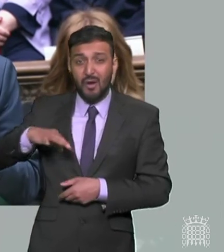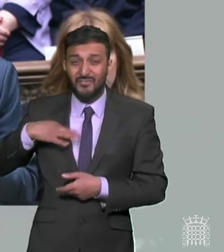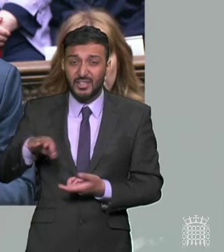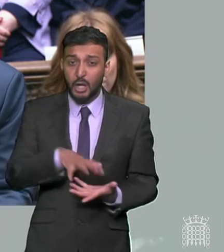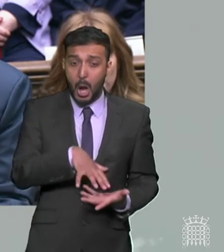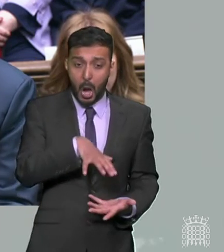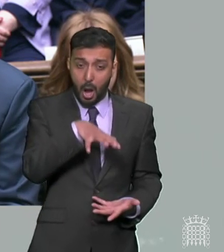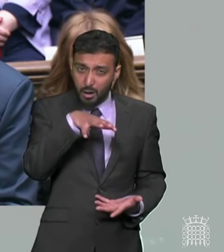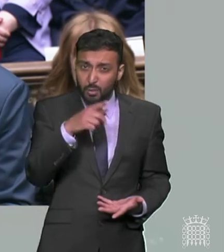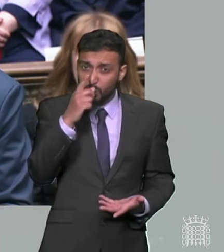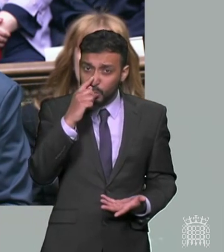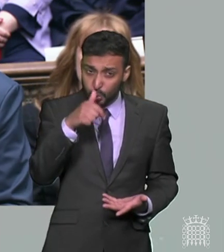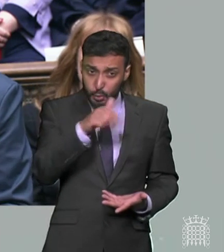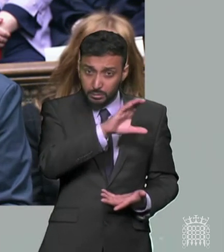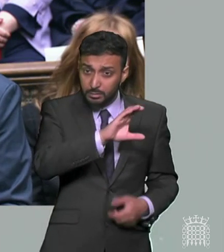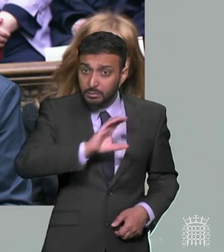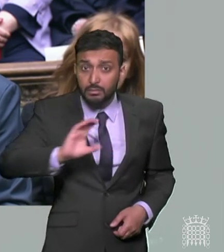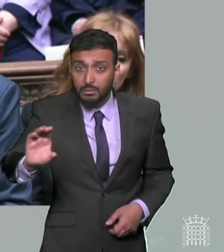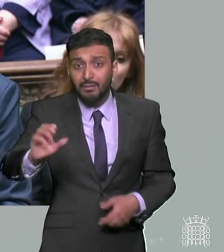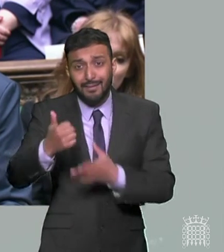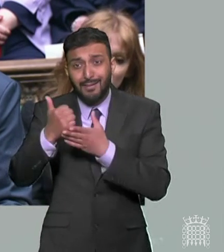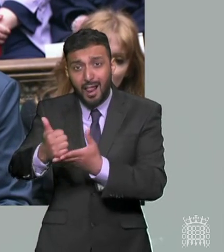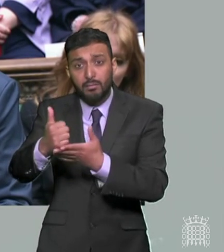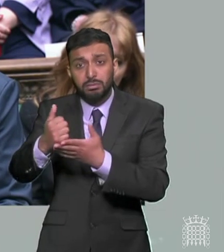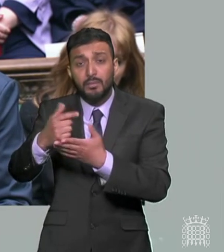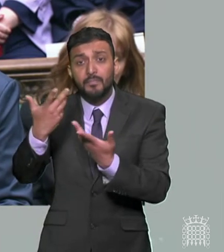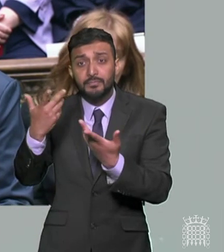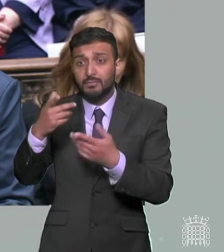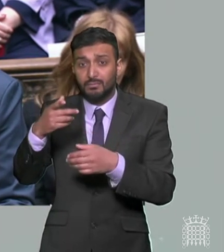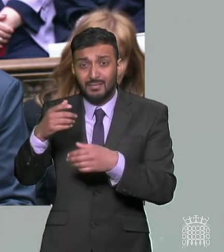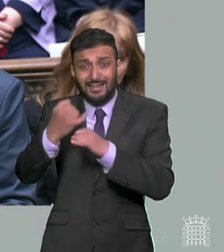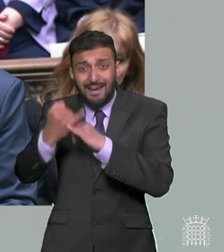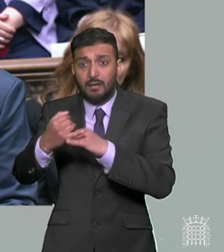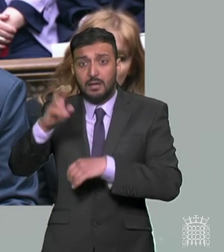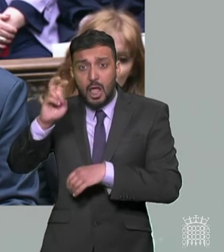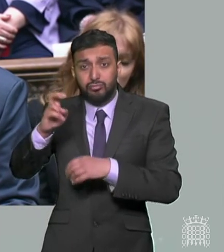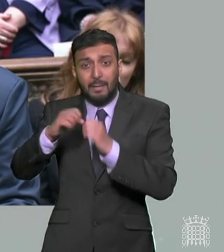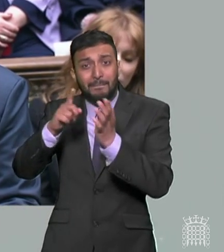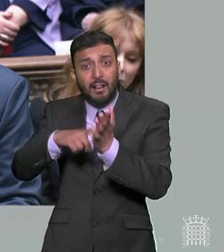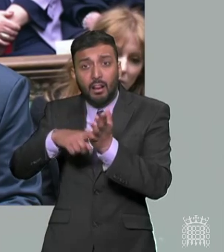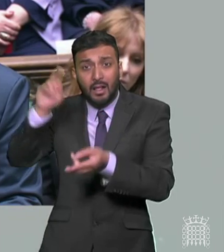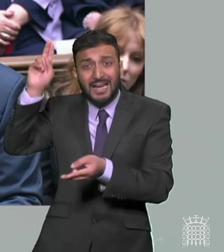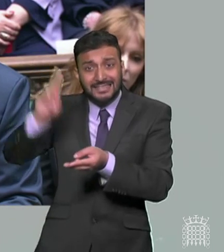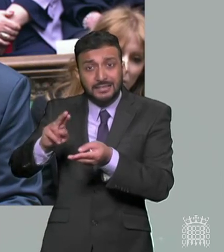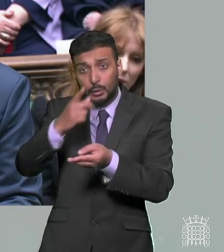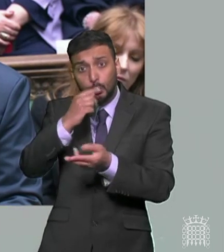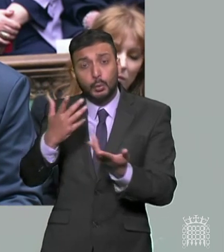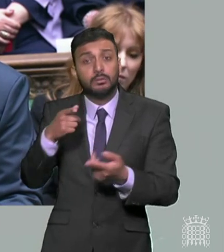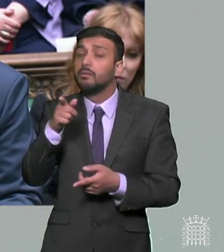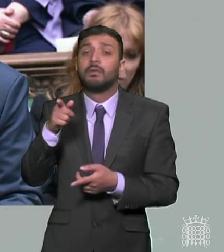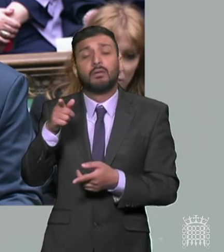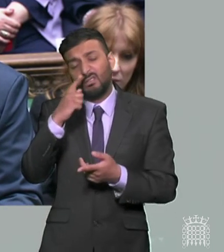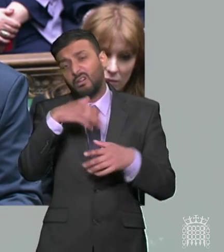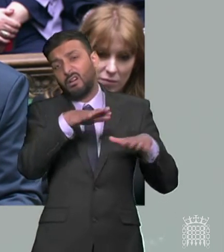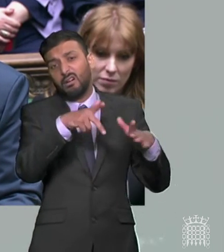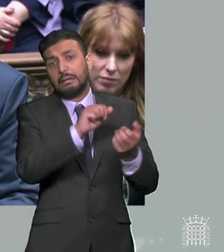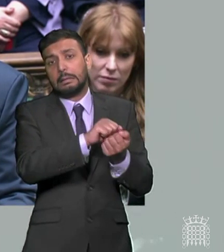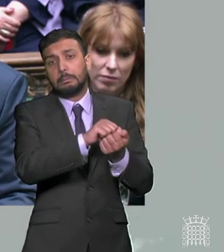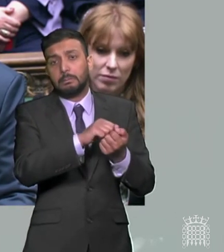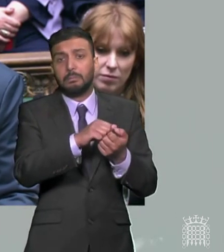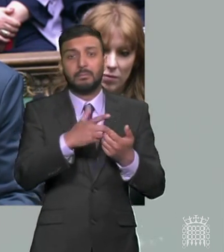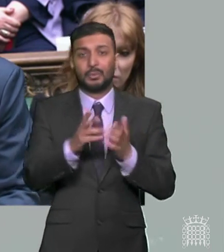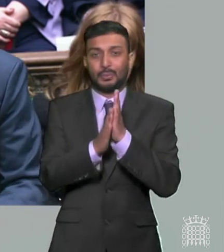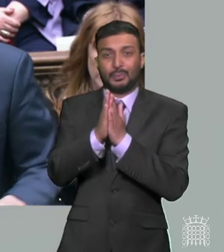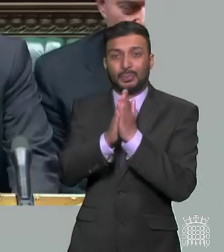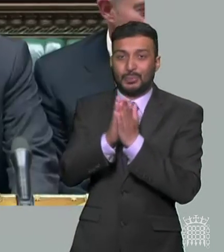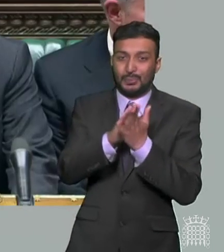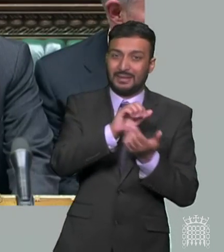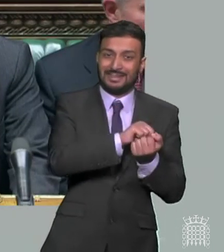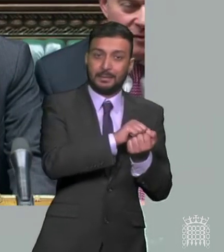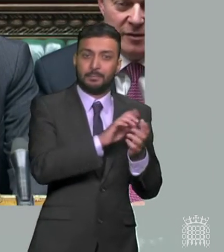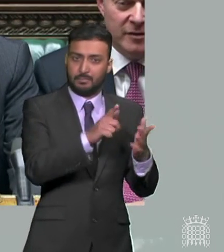Instead, the Prime Minister chooses to protect their profits, let household bills rocket and slap taxes on working people who are earning a living.